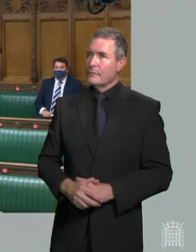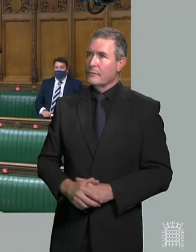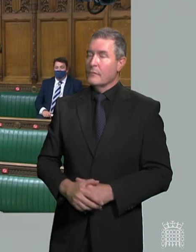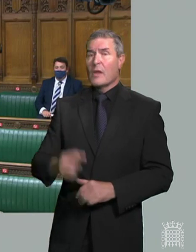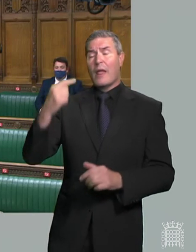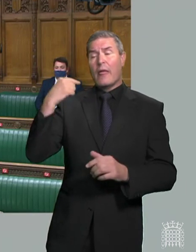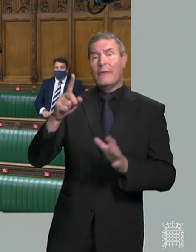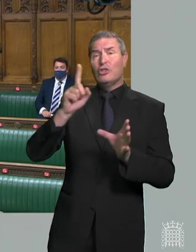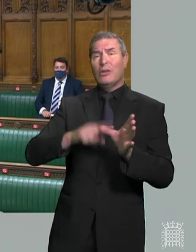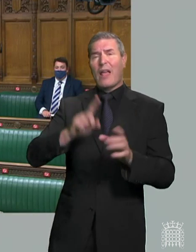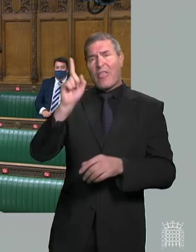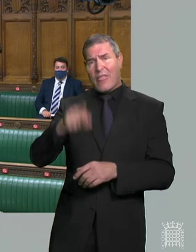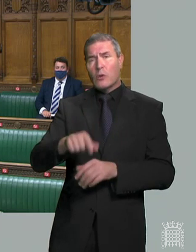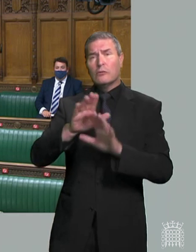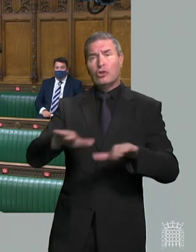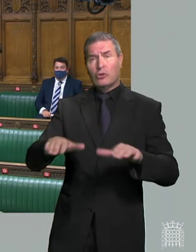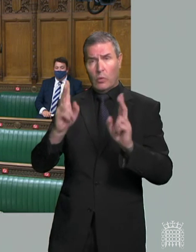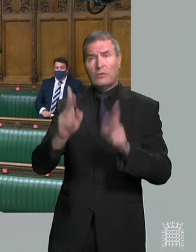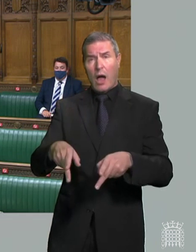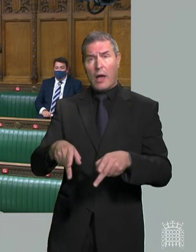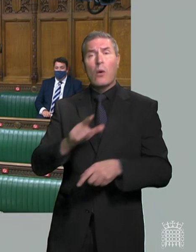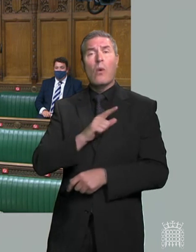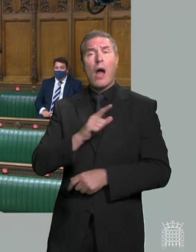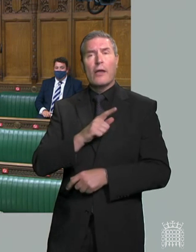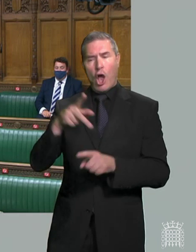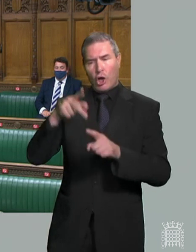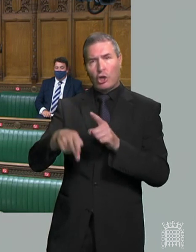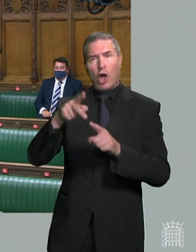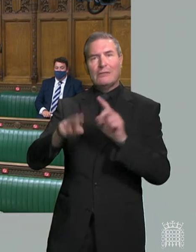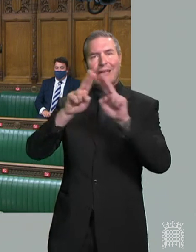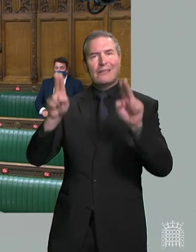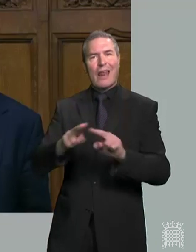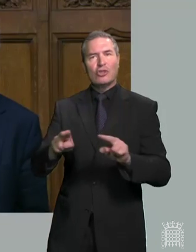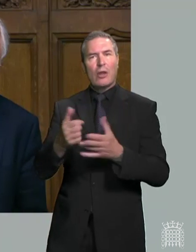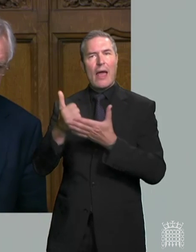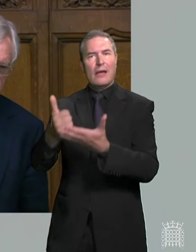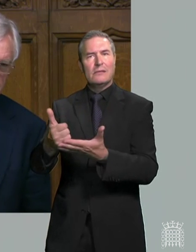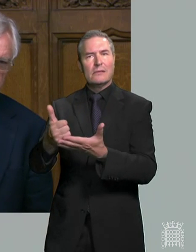This year thousands of children will die because of the Government’s dramatic cuts in international aid.